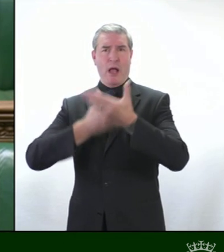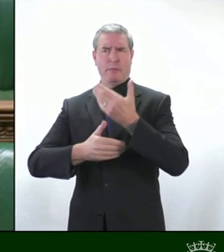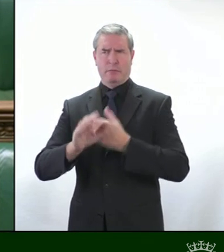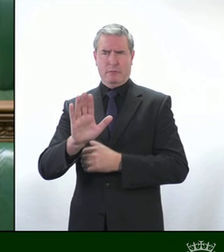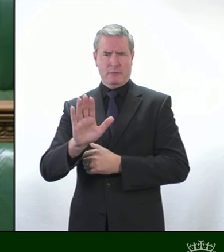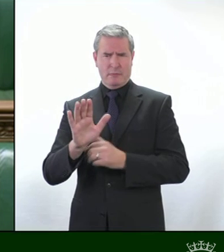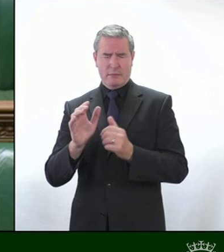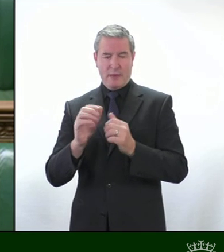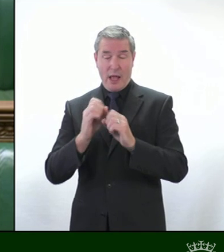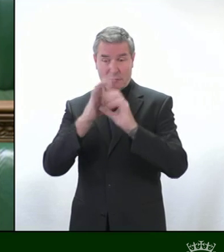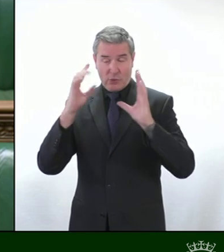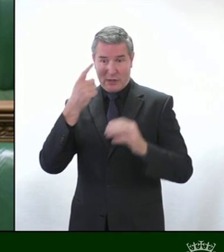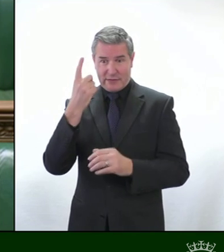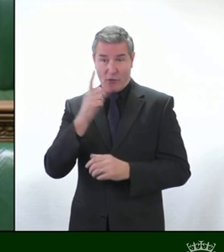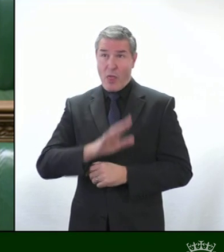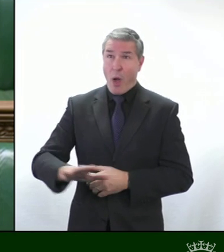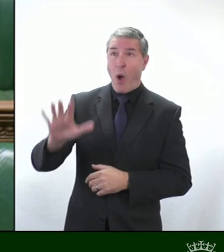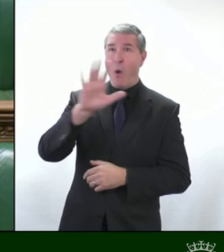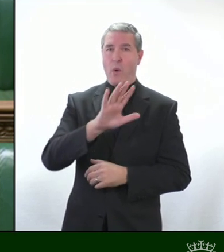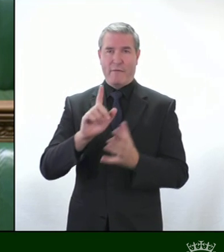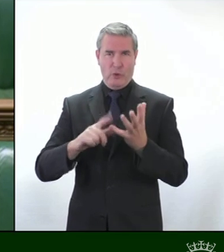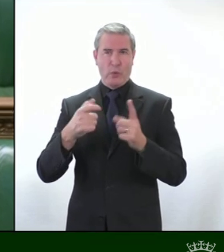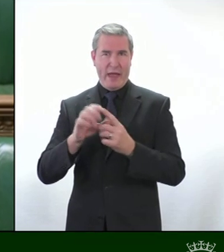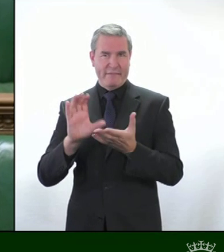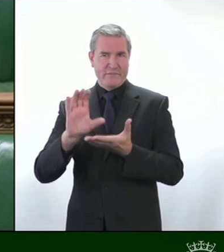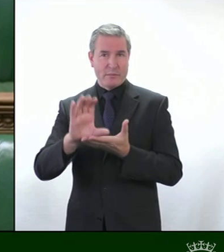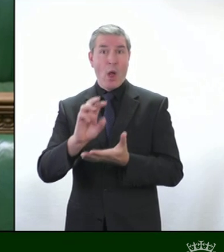Lady makes of investment across the whole of the UK.